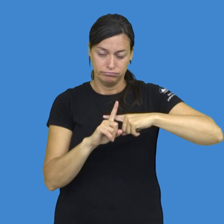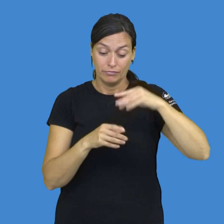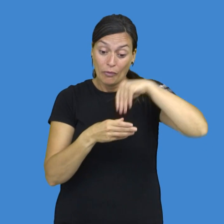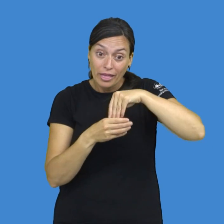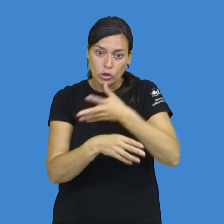dentro